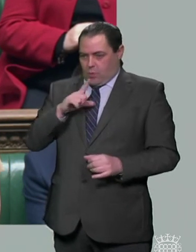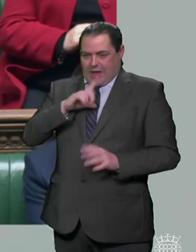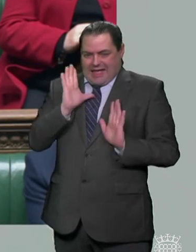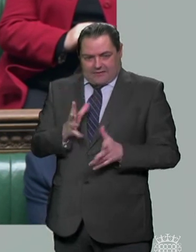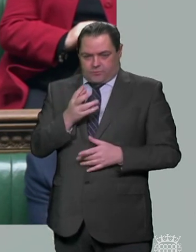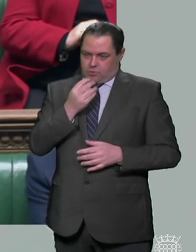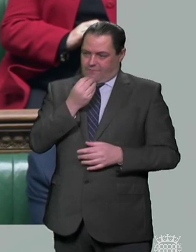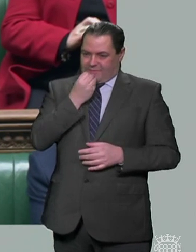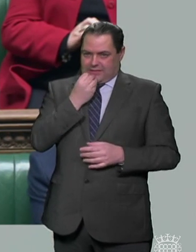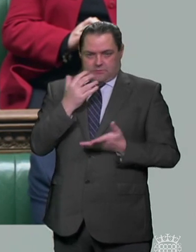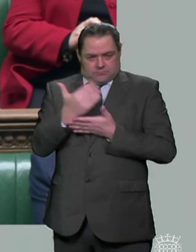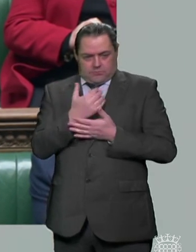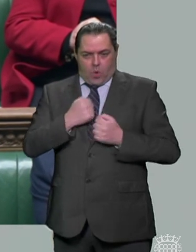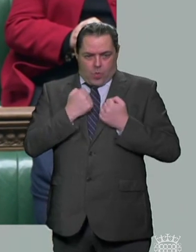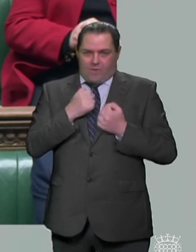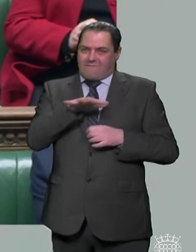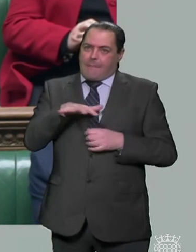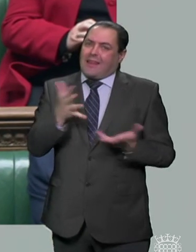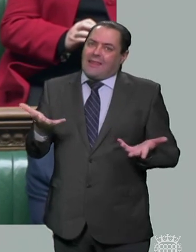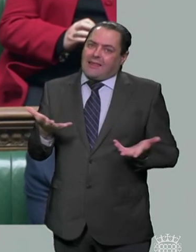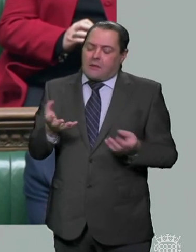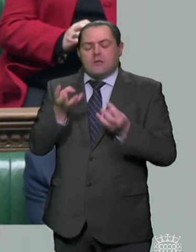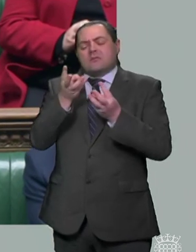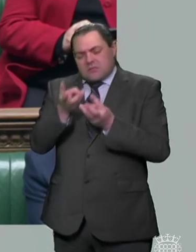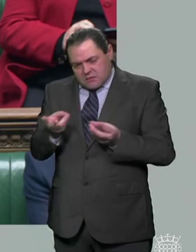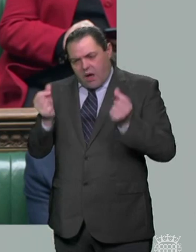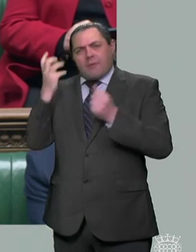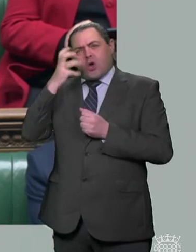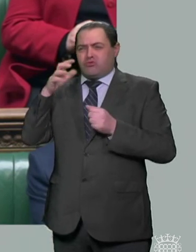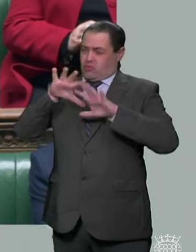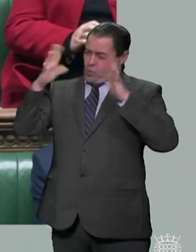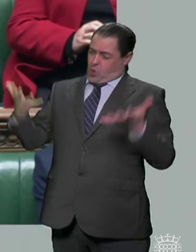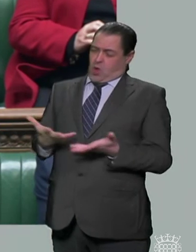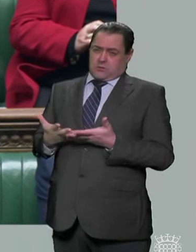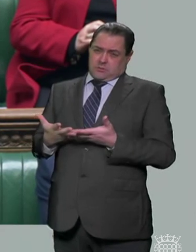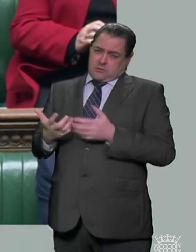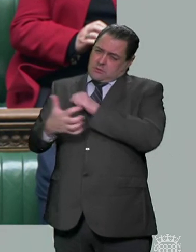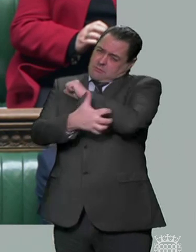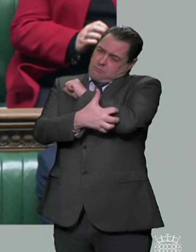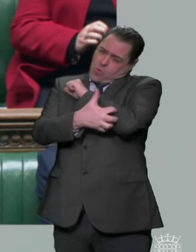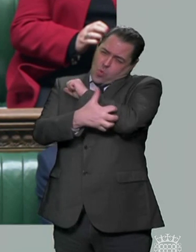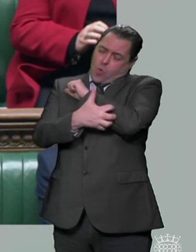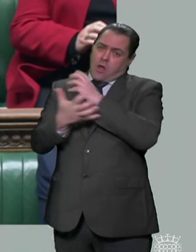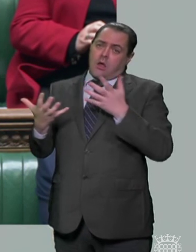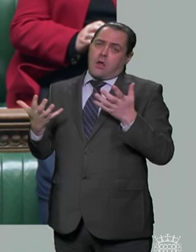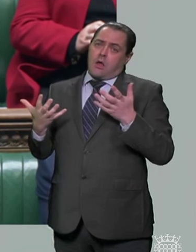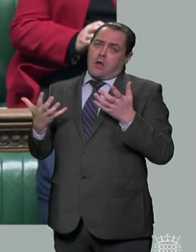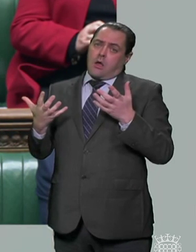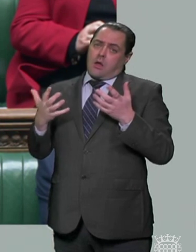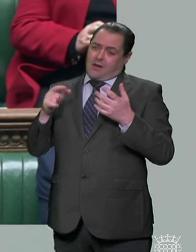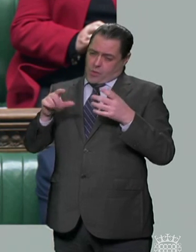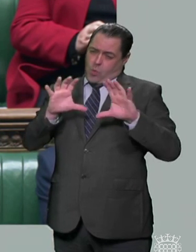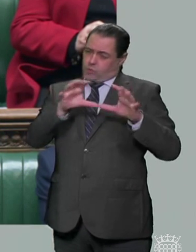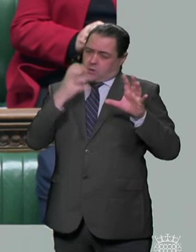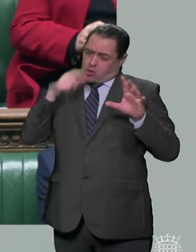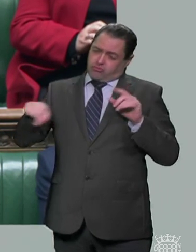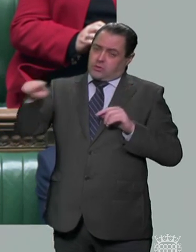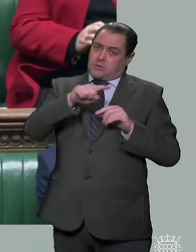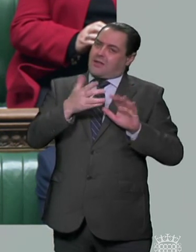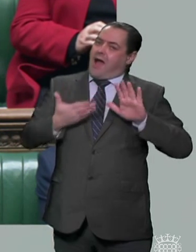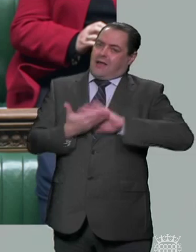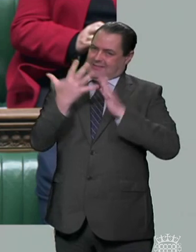In some of the poorest countries in the world, less than 10% of the population is vaccinated.